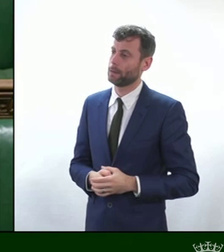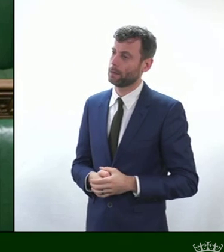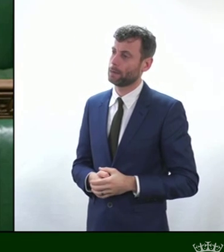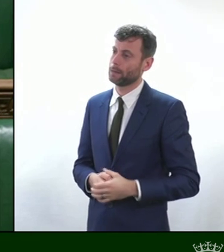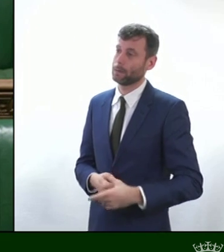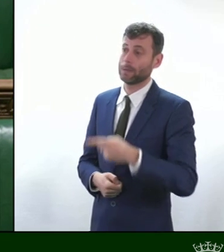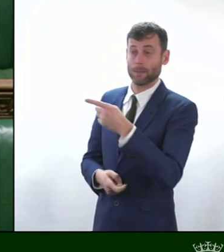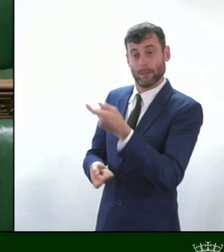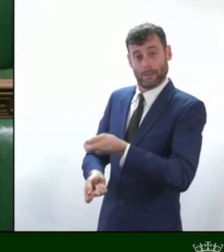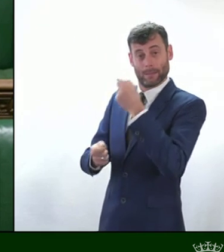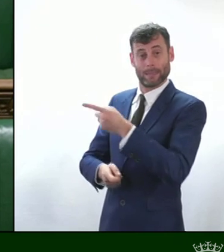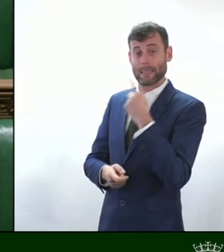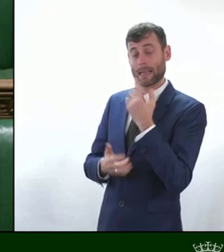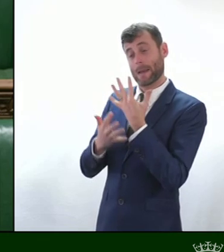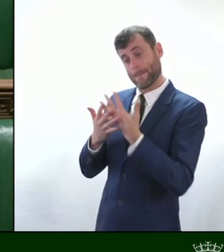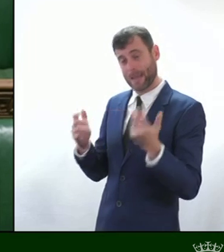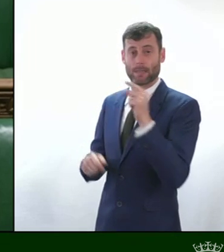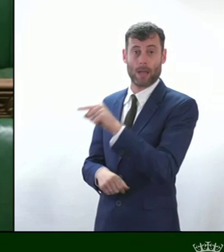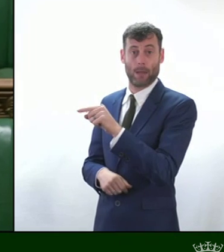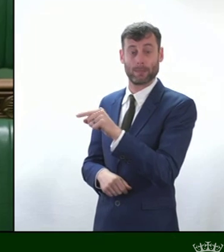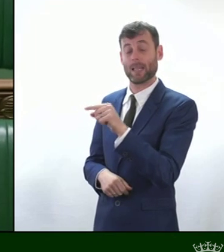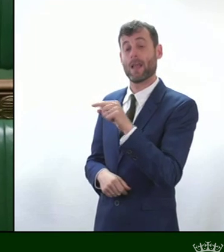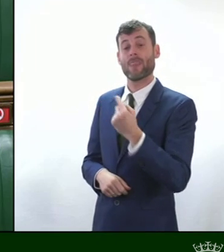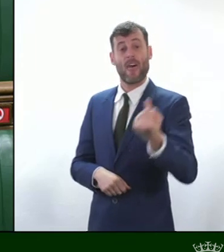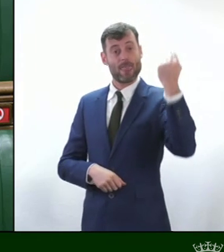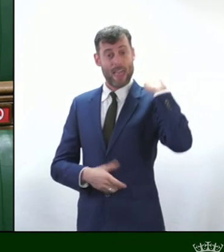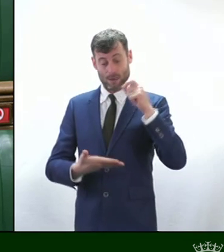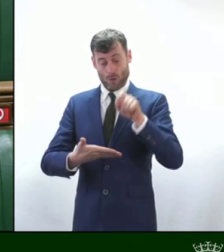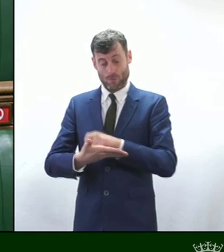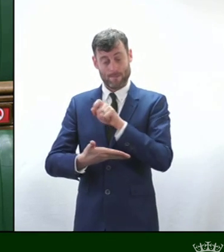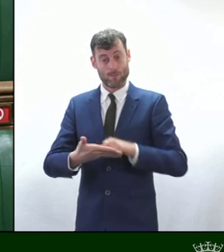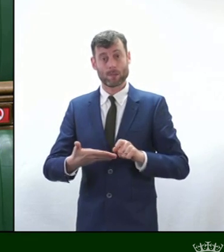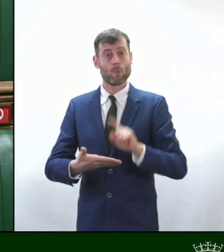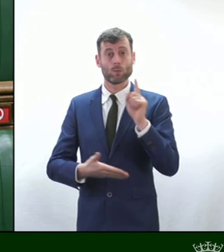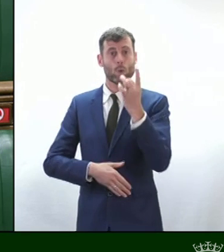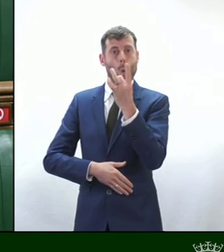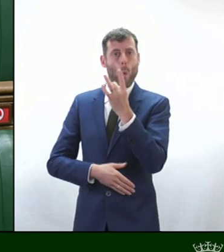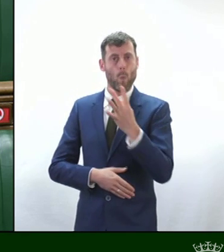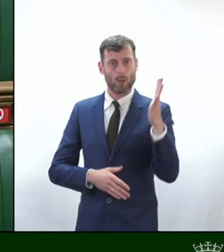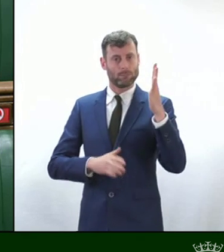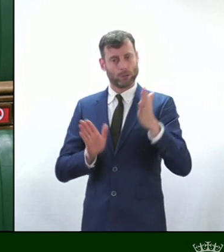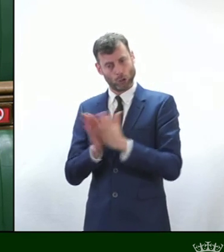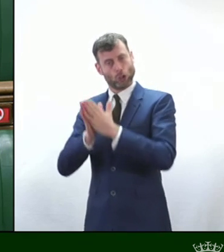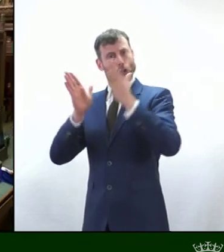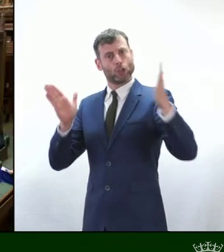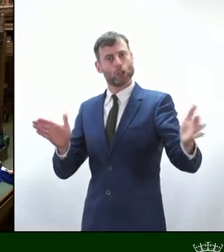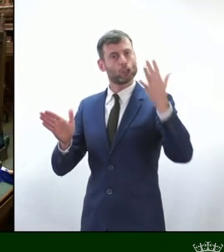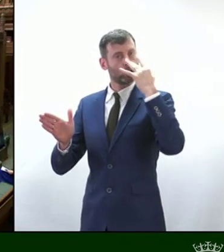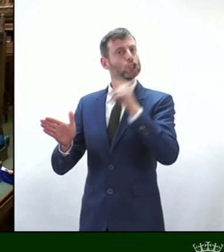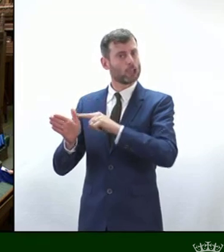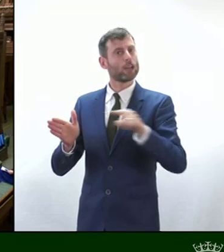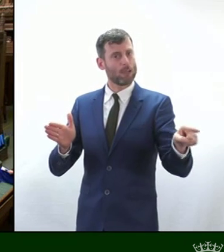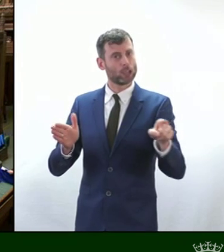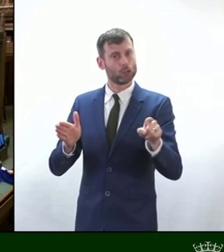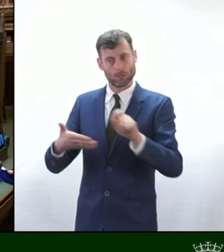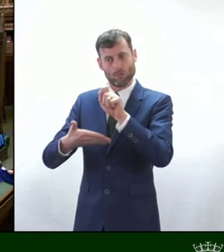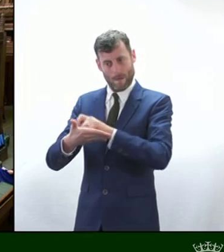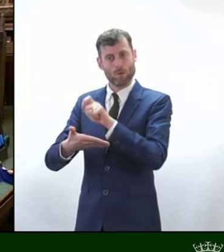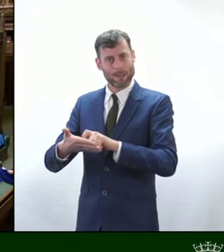Friends have said, many times, it was a once-in-a-generation event.